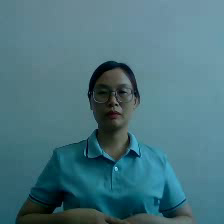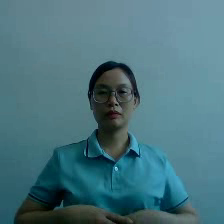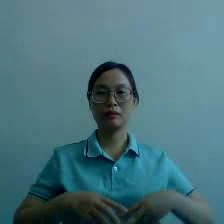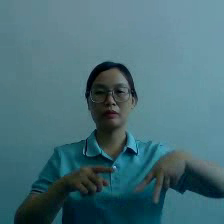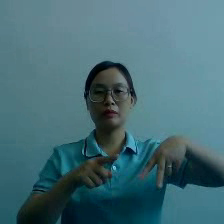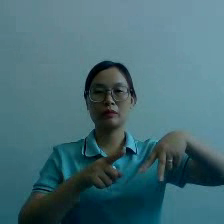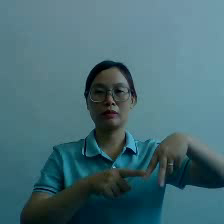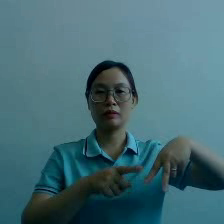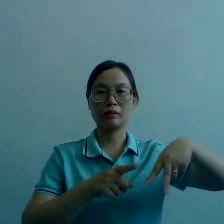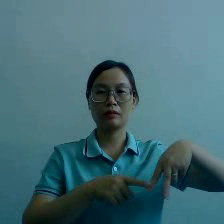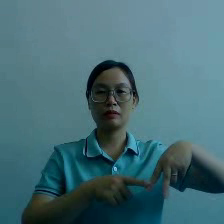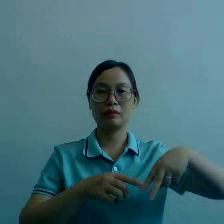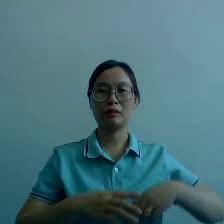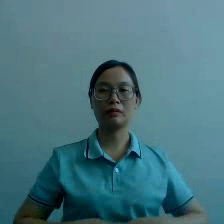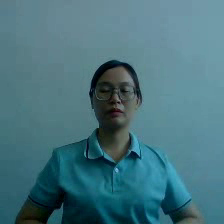Chân